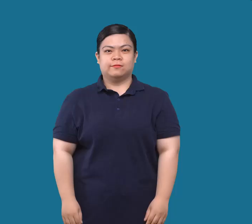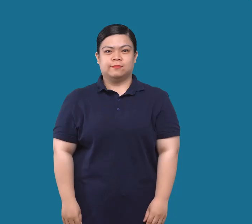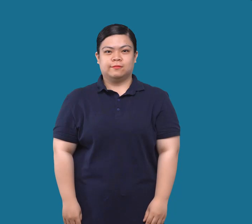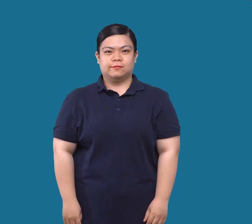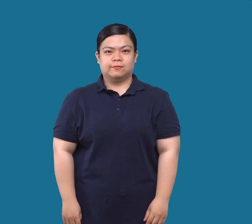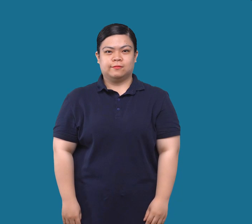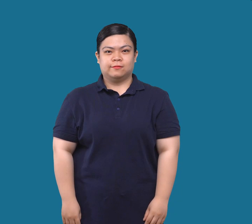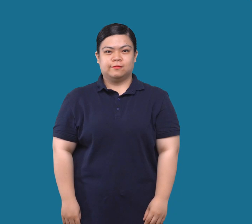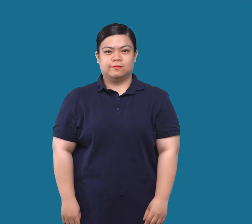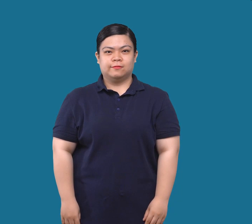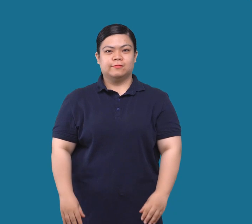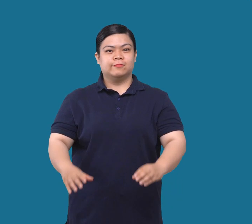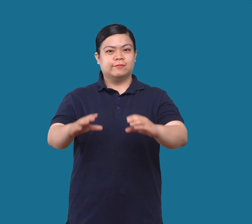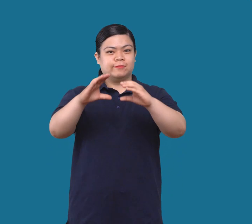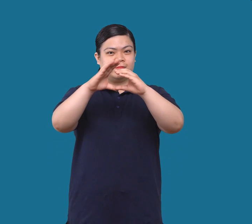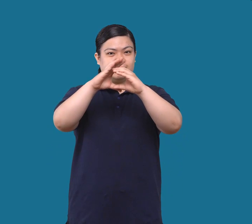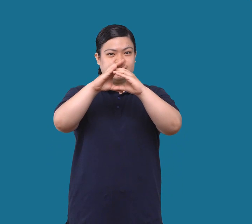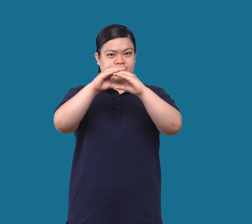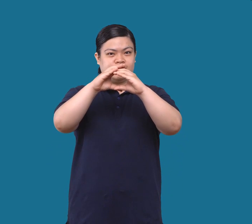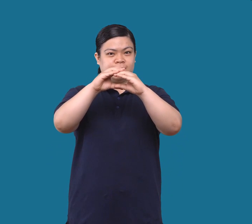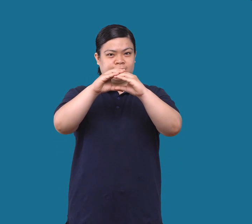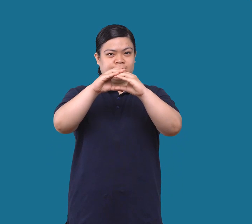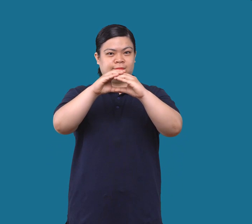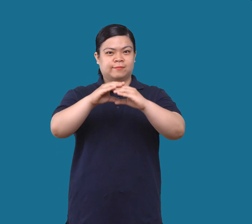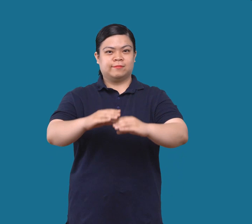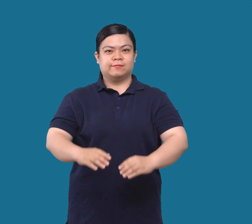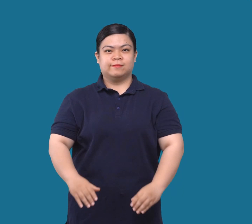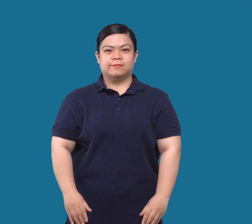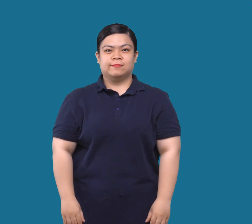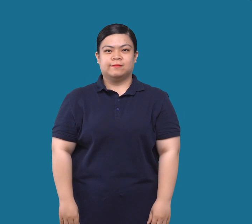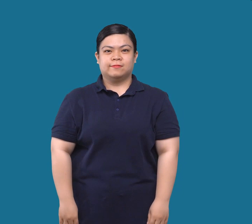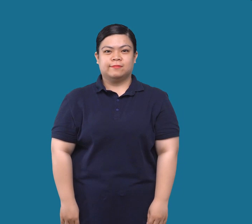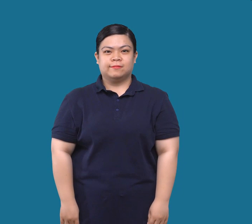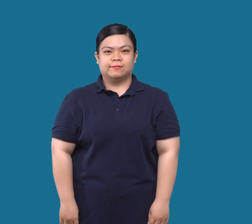quả hồng xiêm